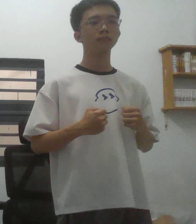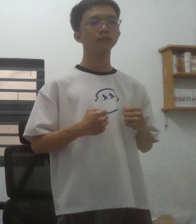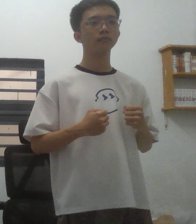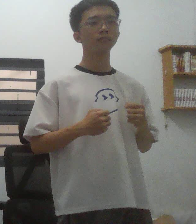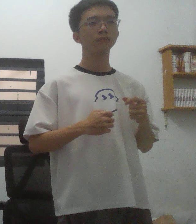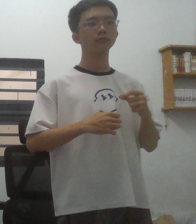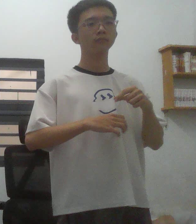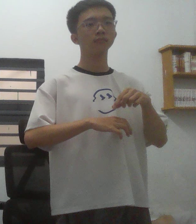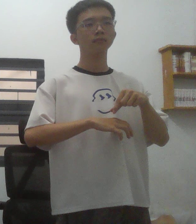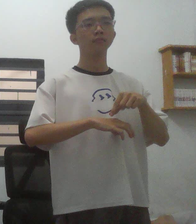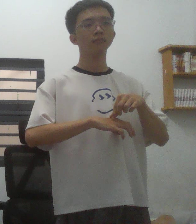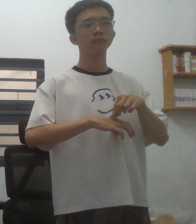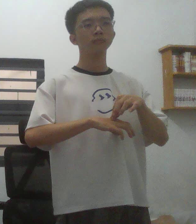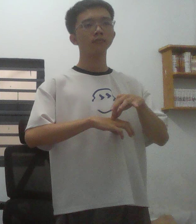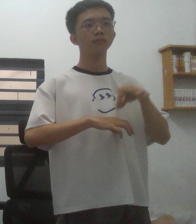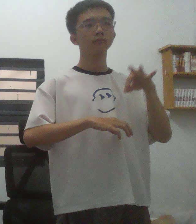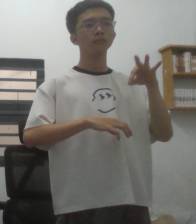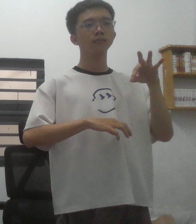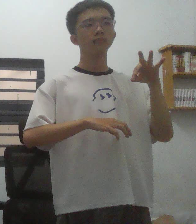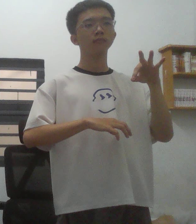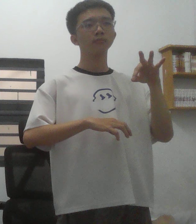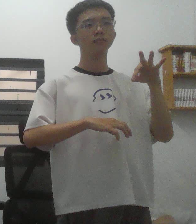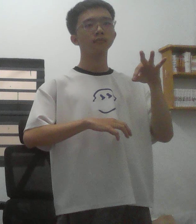tuan